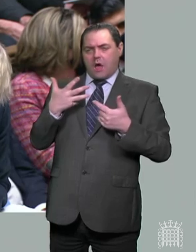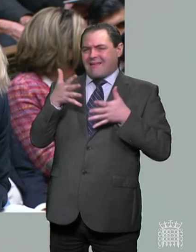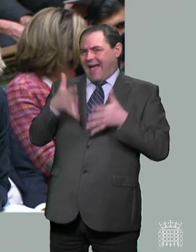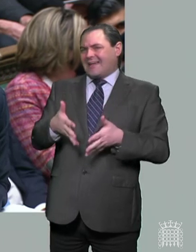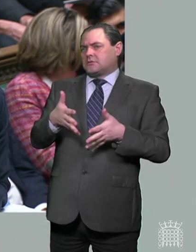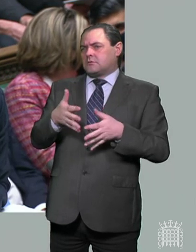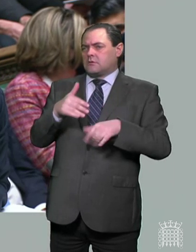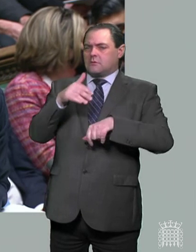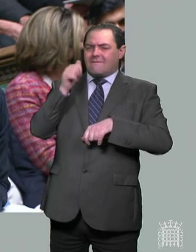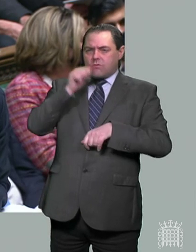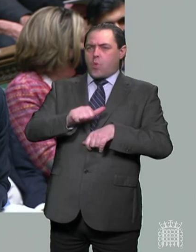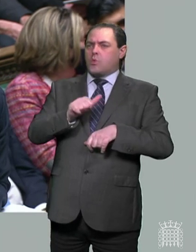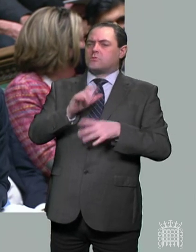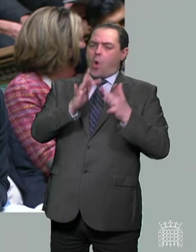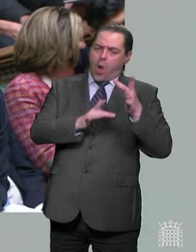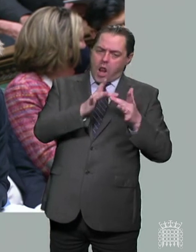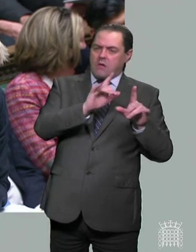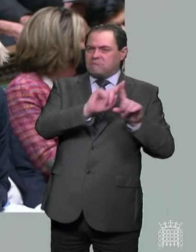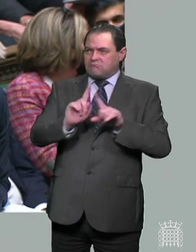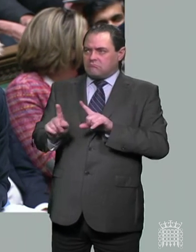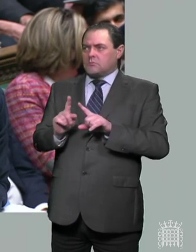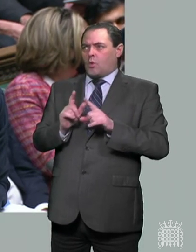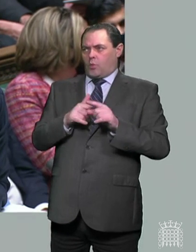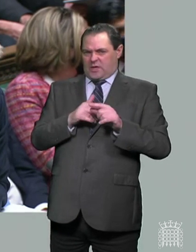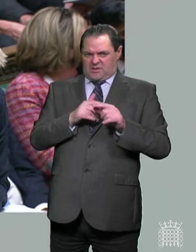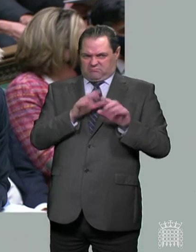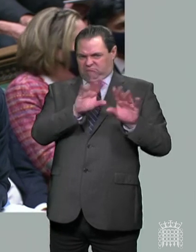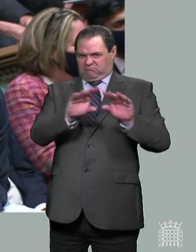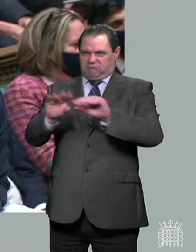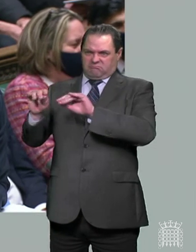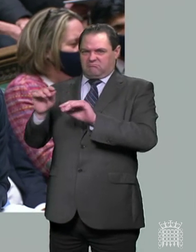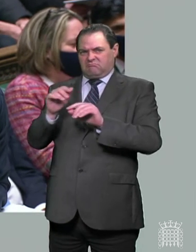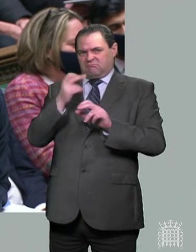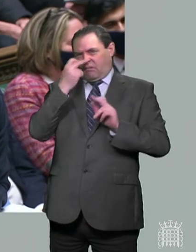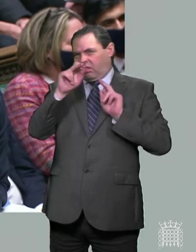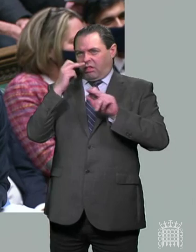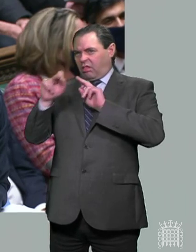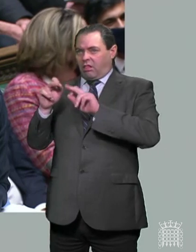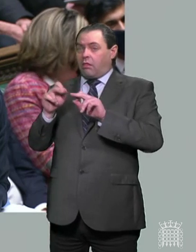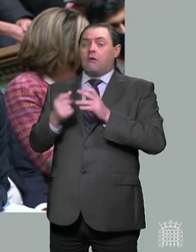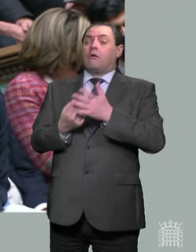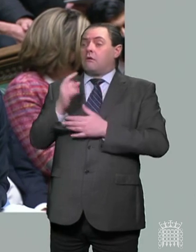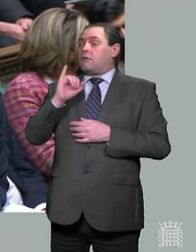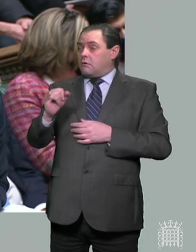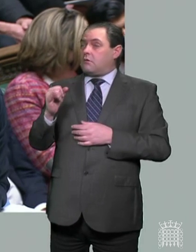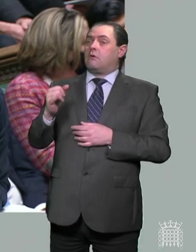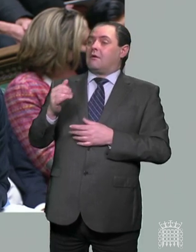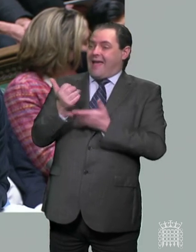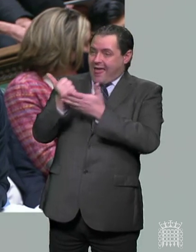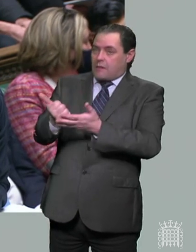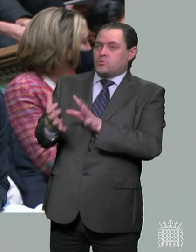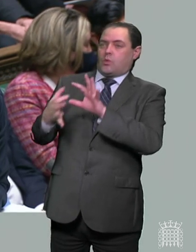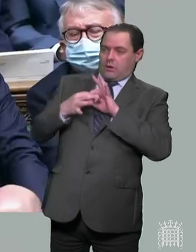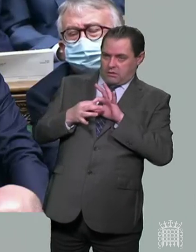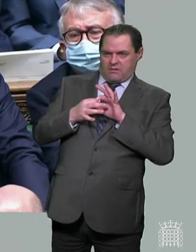We are tackling the scammers by helping people to come forward when they get an email—when they get duped.